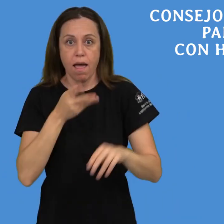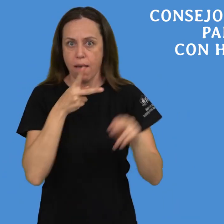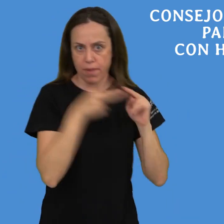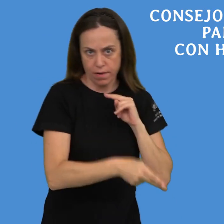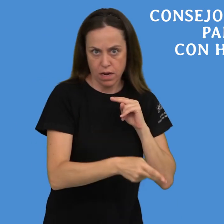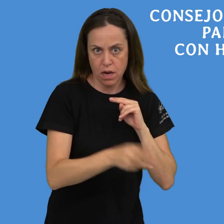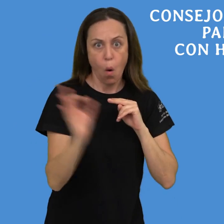evitar